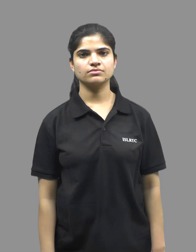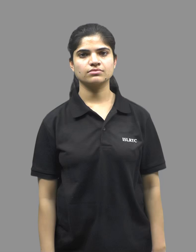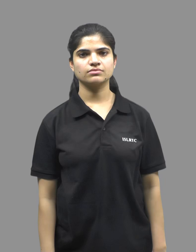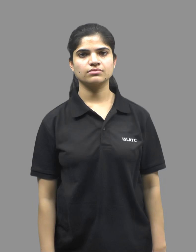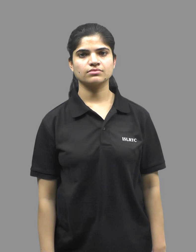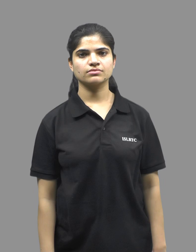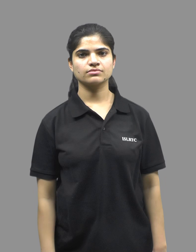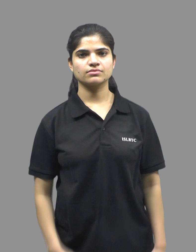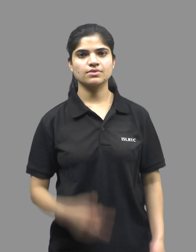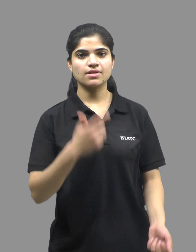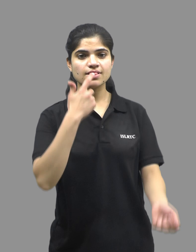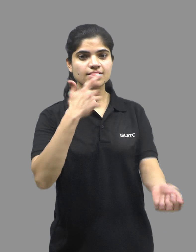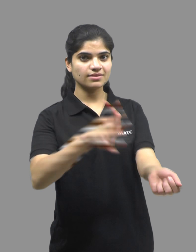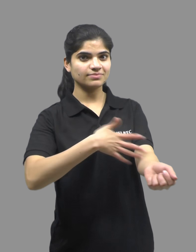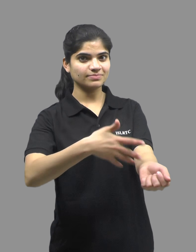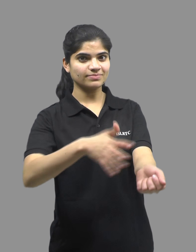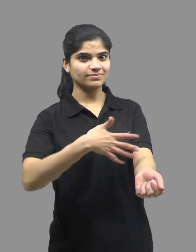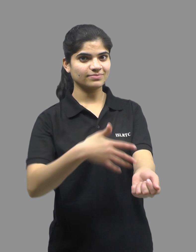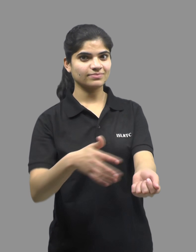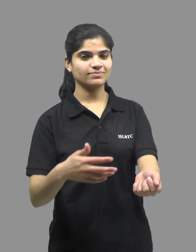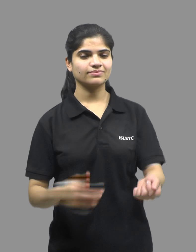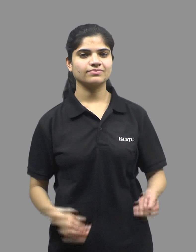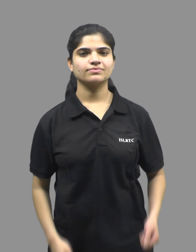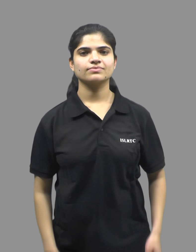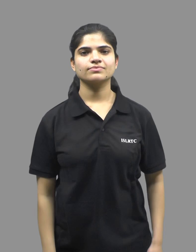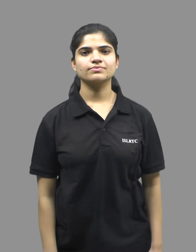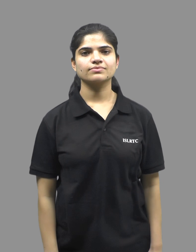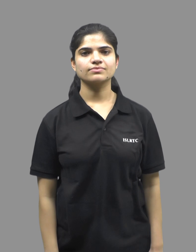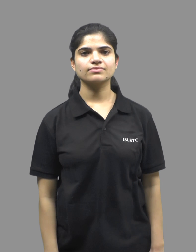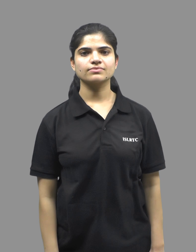Blood